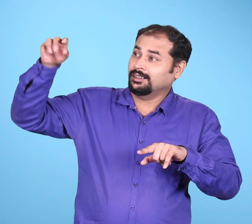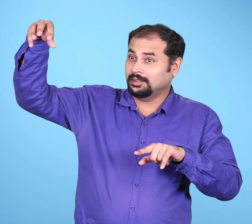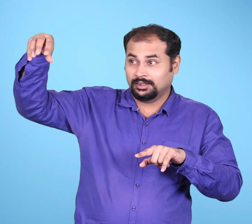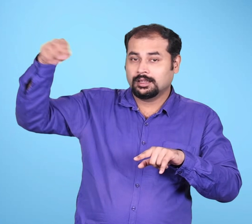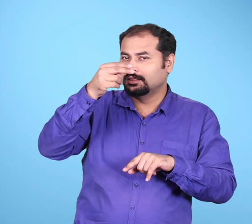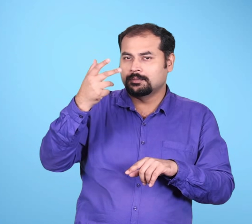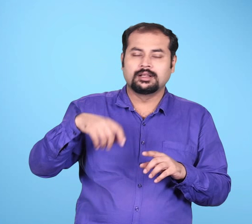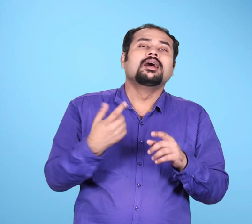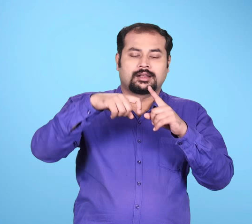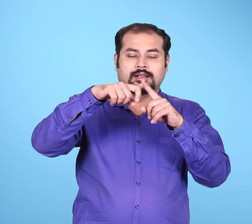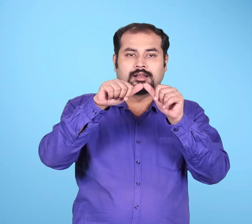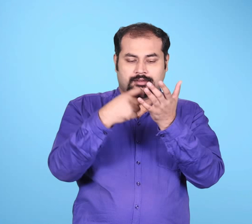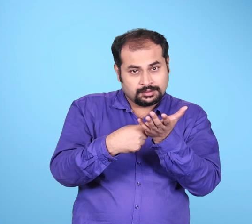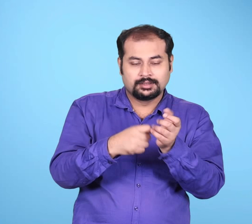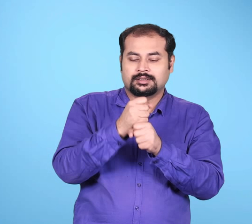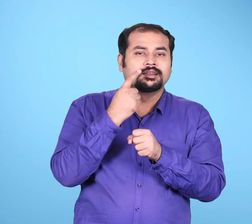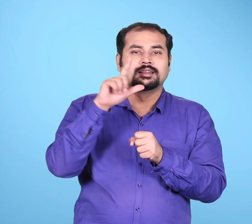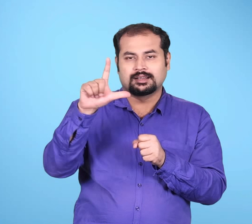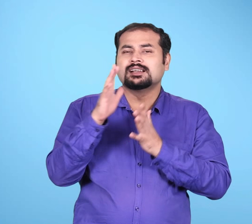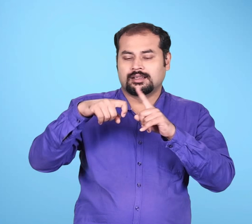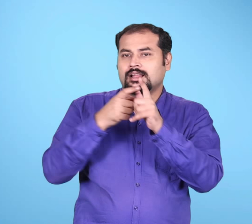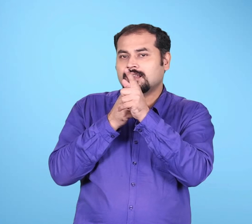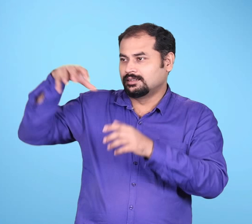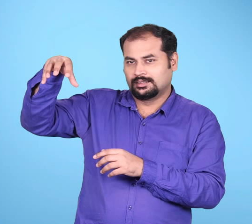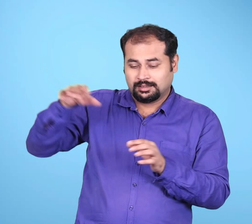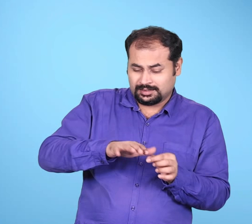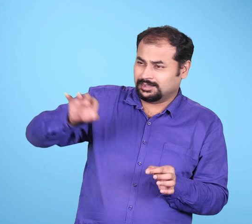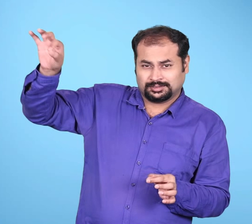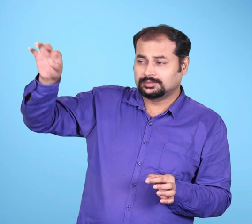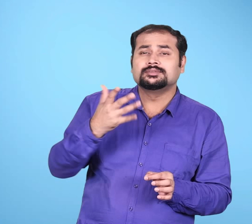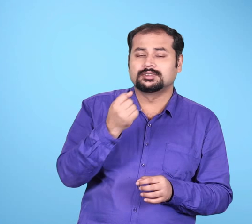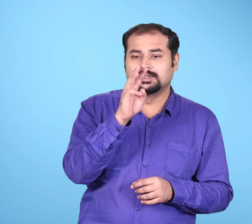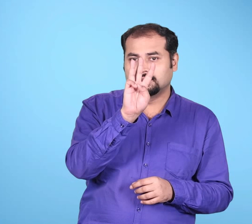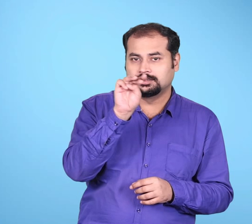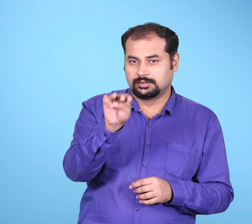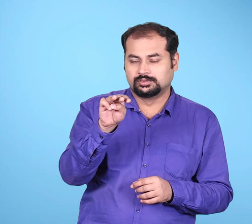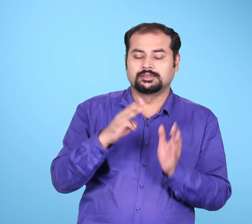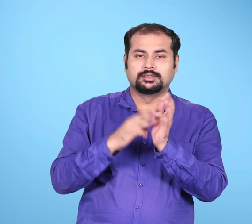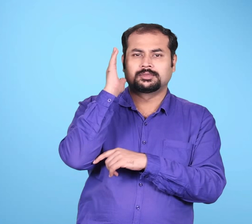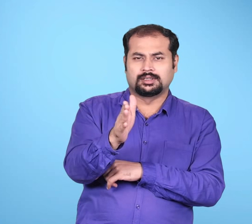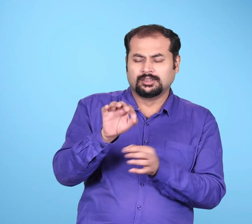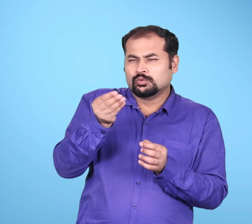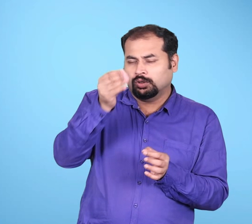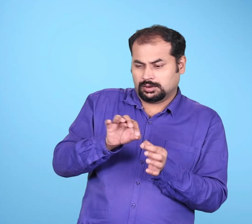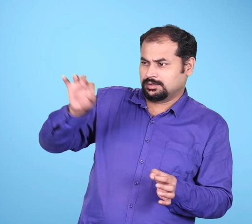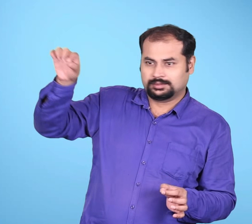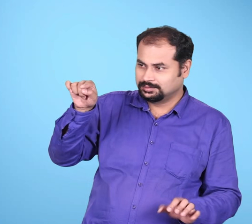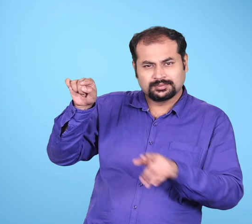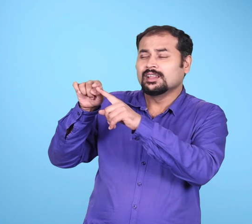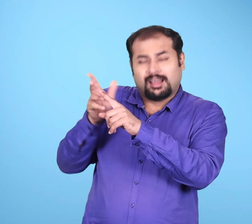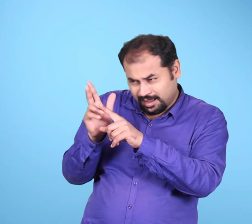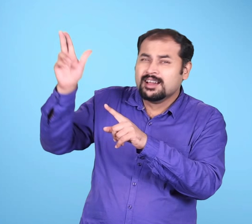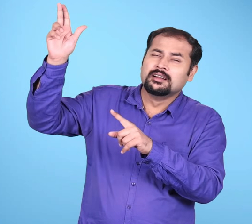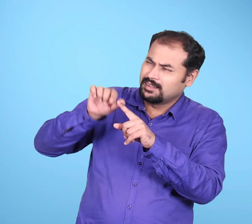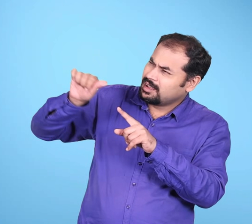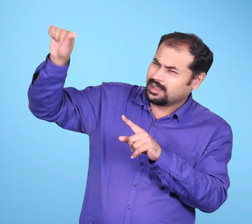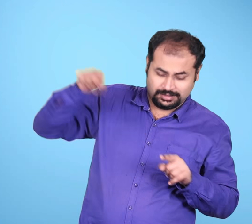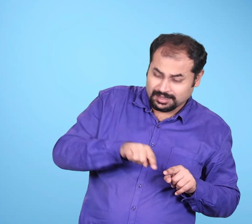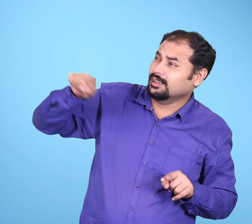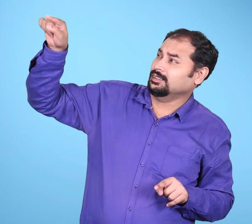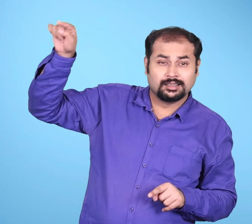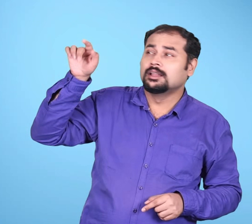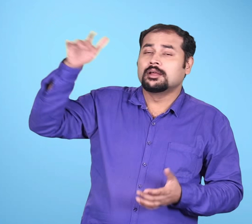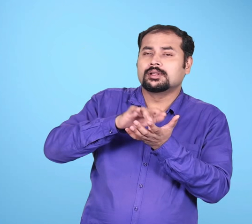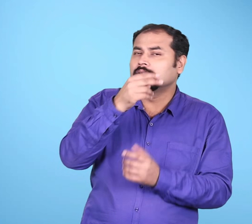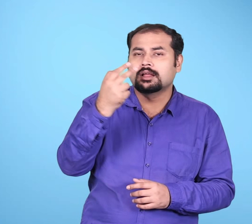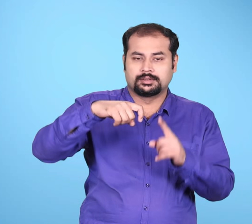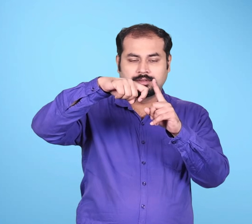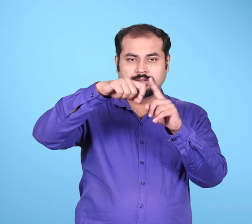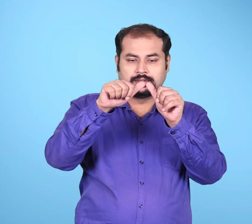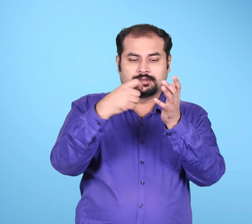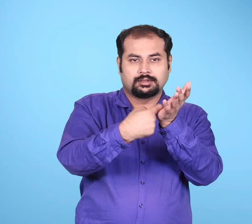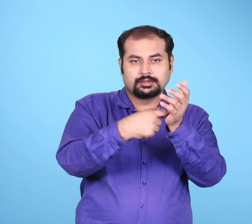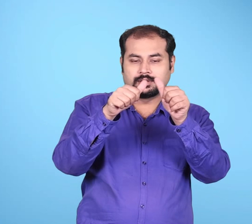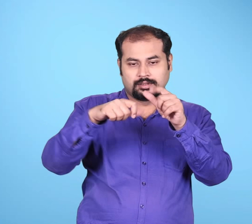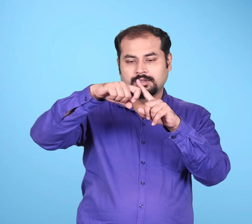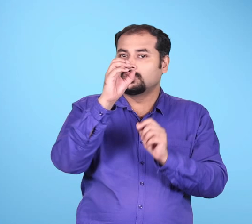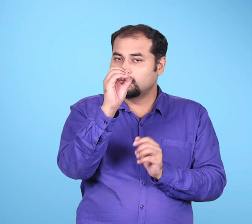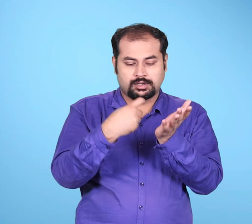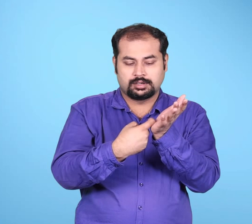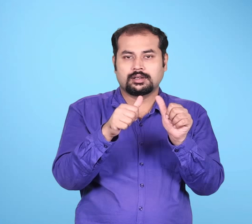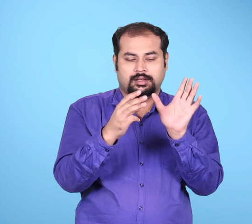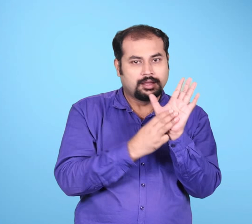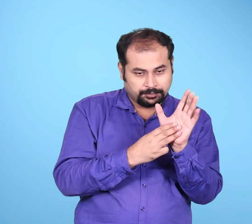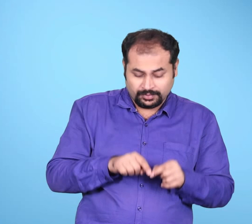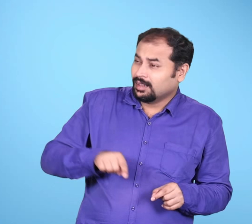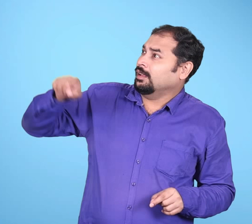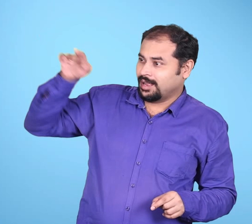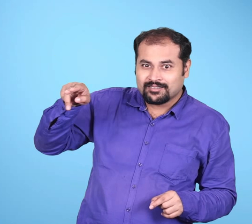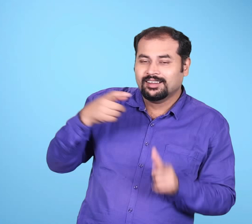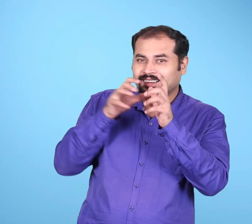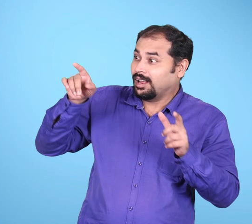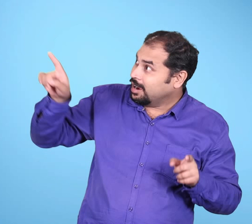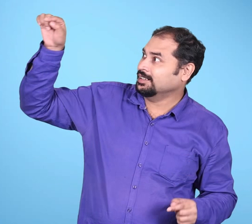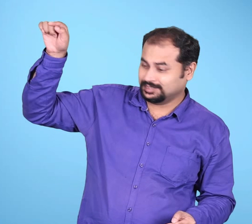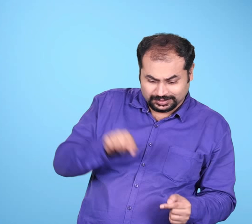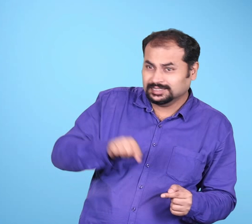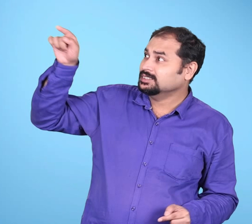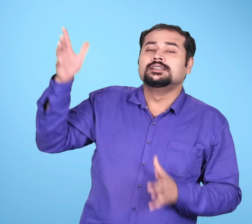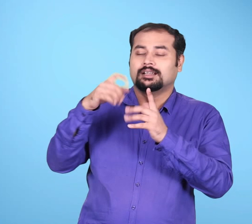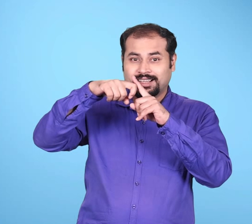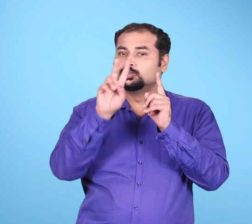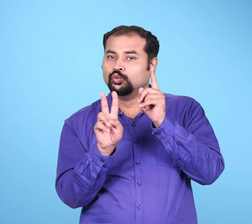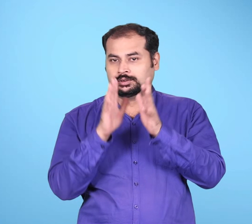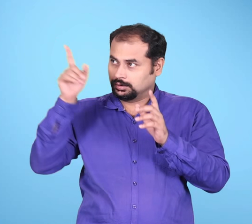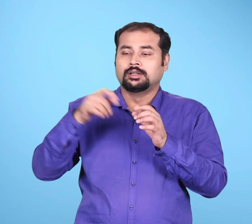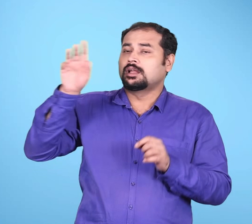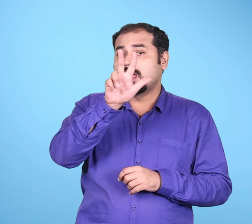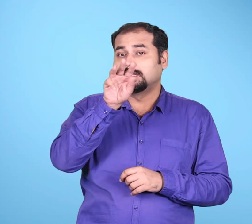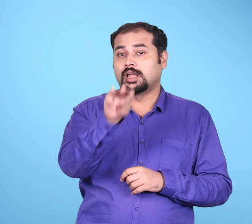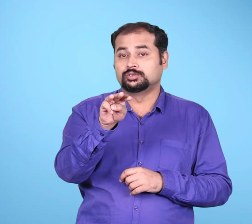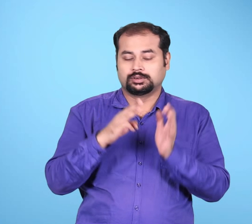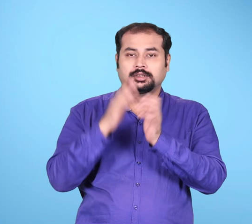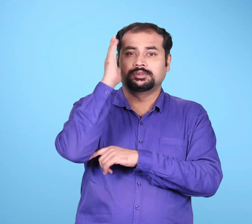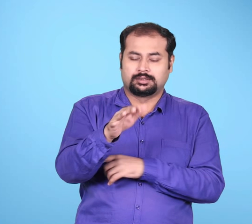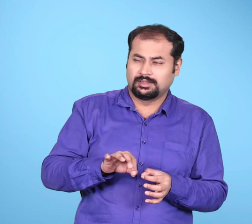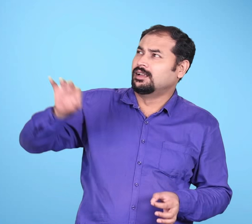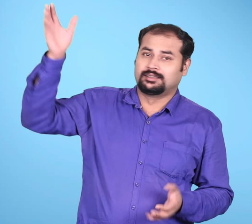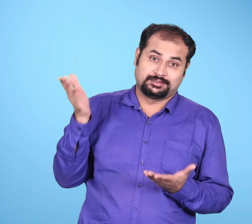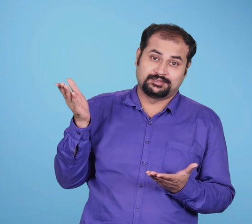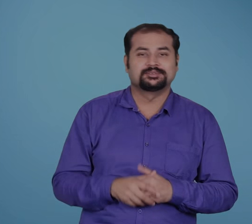8,000m in the Karakoram.